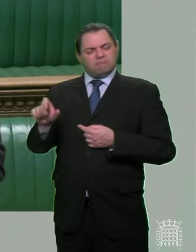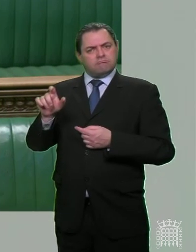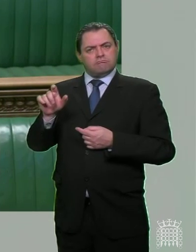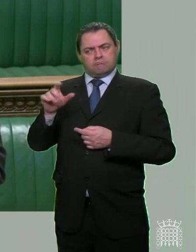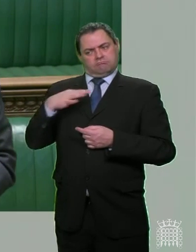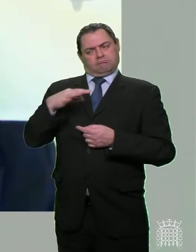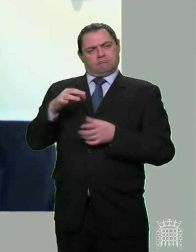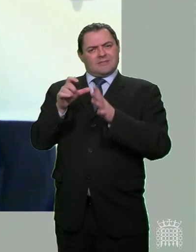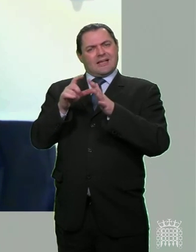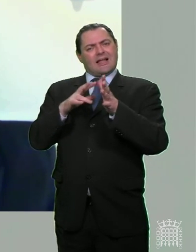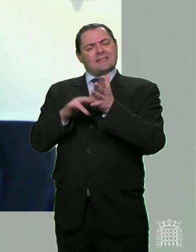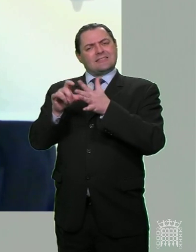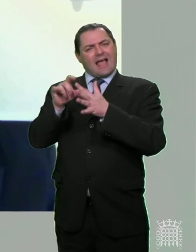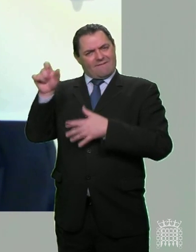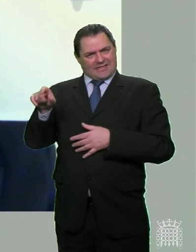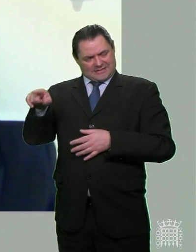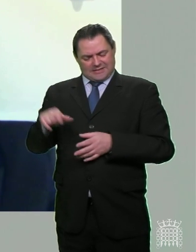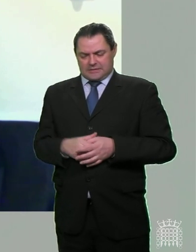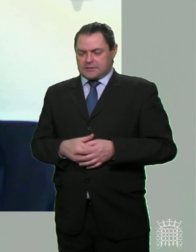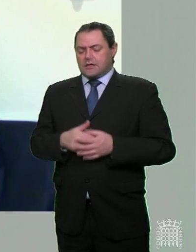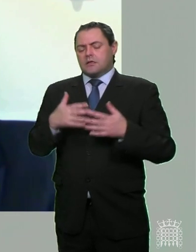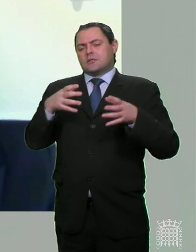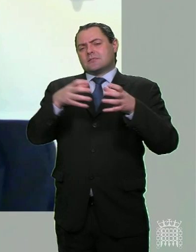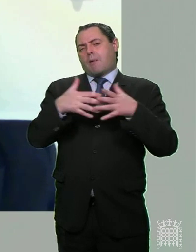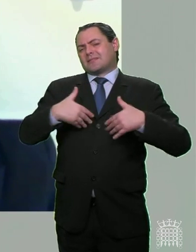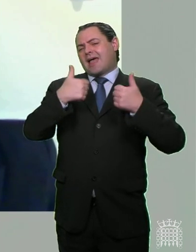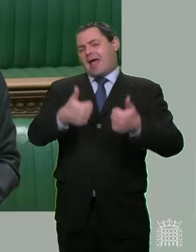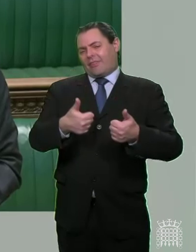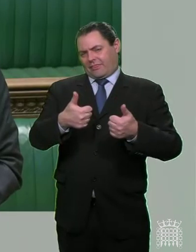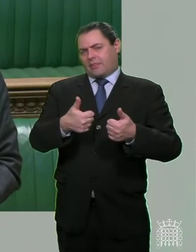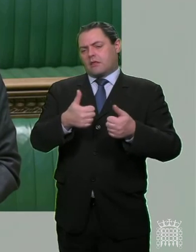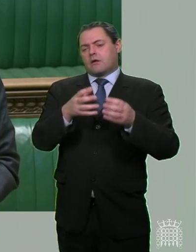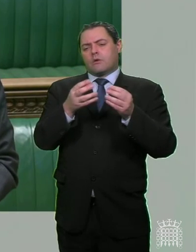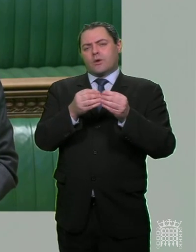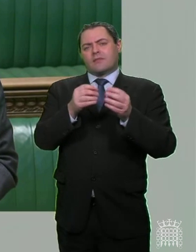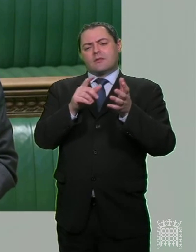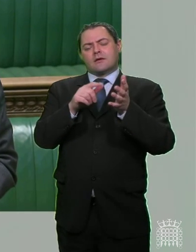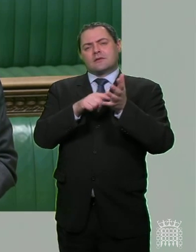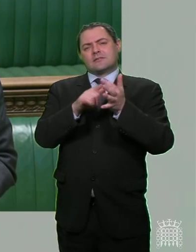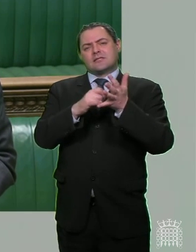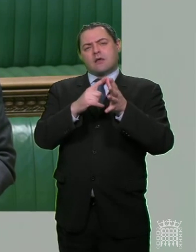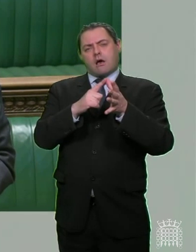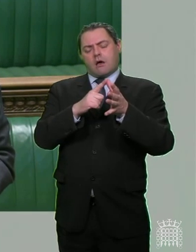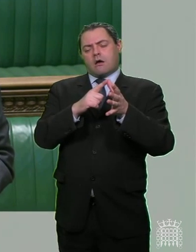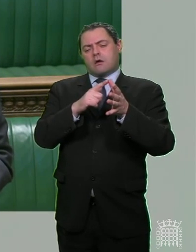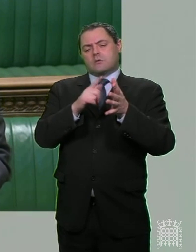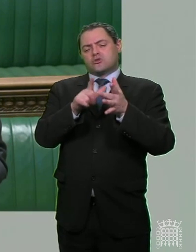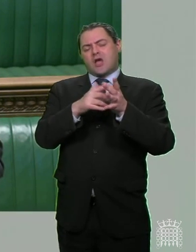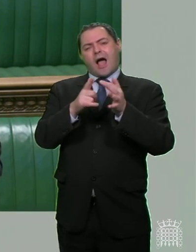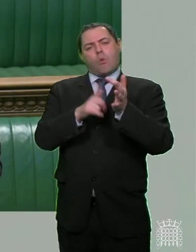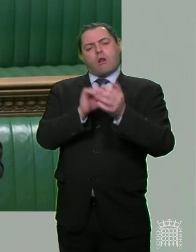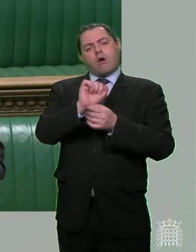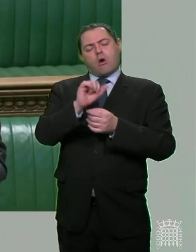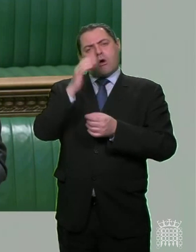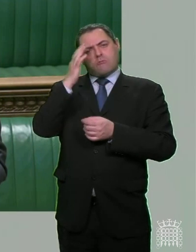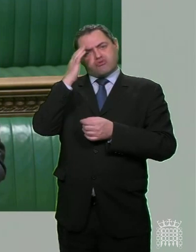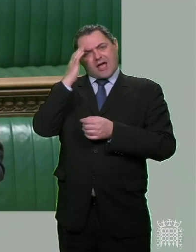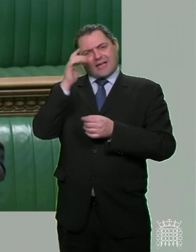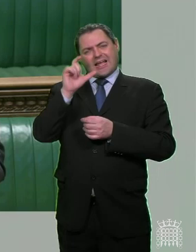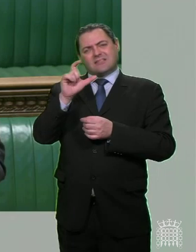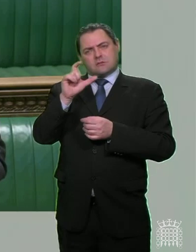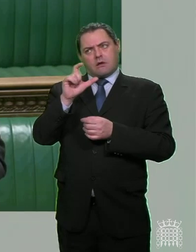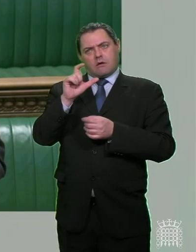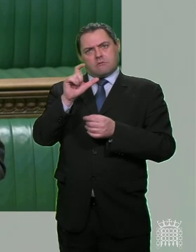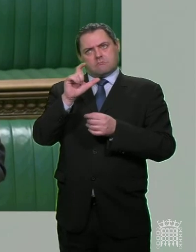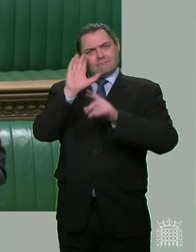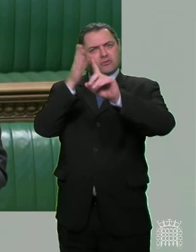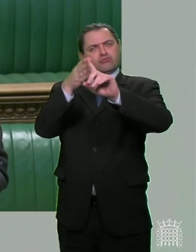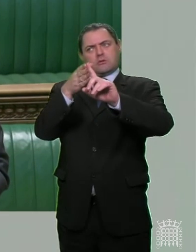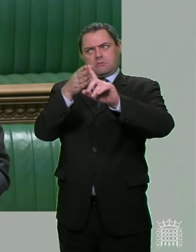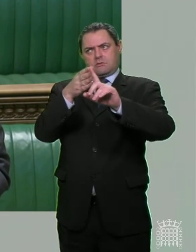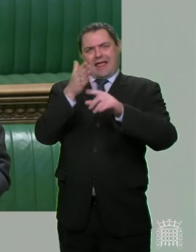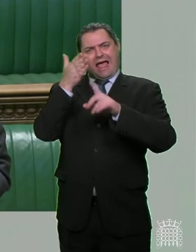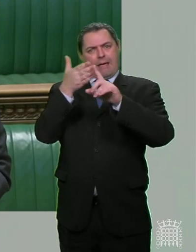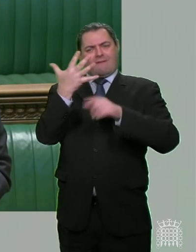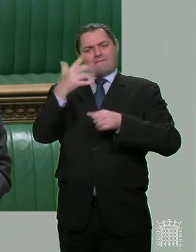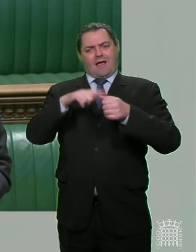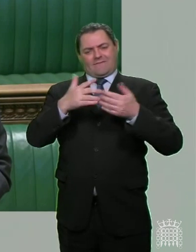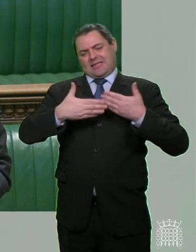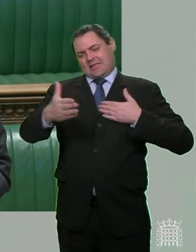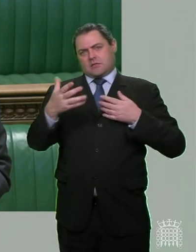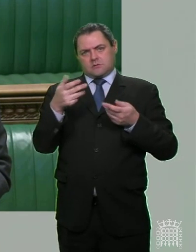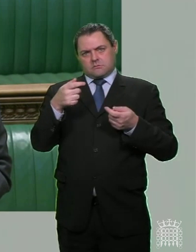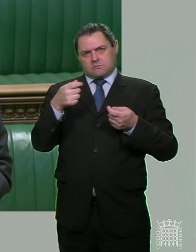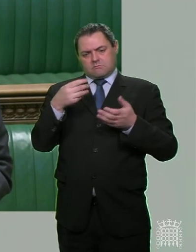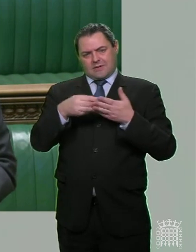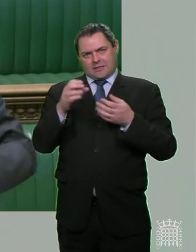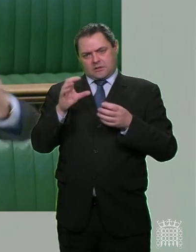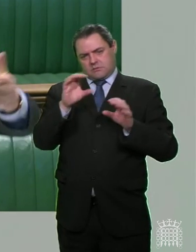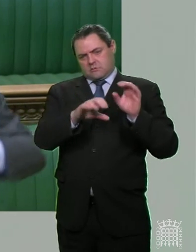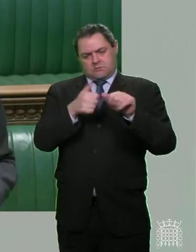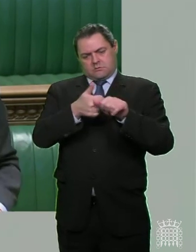I can tell her that the Department of Health is working with Tessa Jowell’s Brain Cancer Mission, announcing £40 million over five years on brain tumours of the type that she describes.